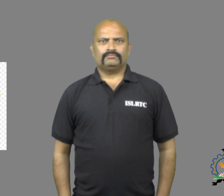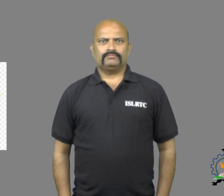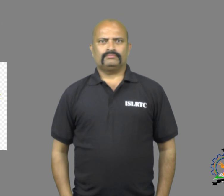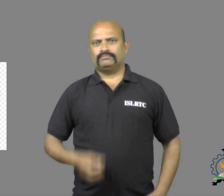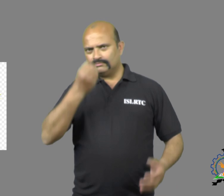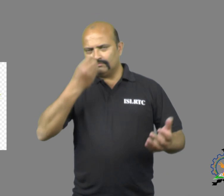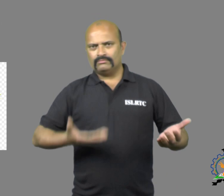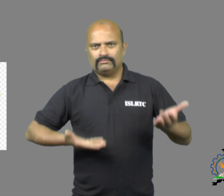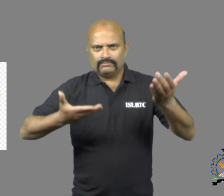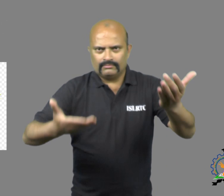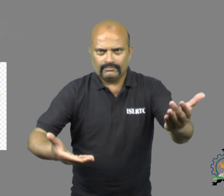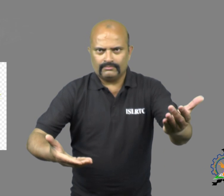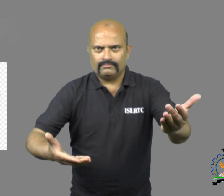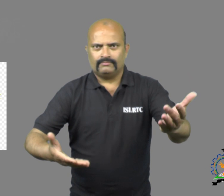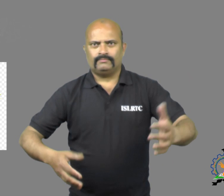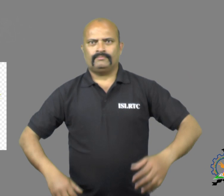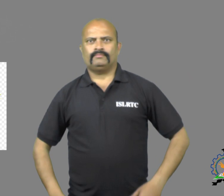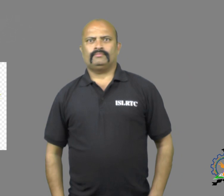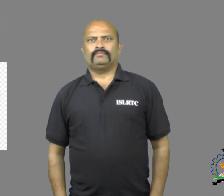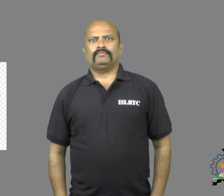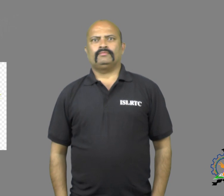Bouquet